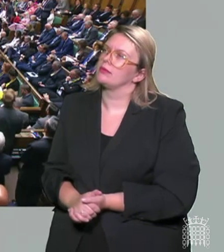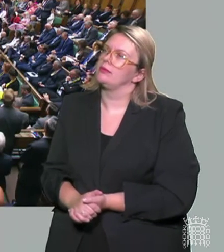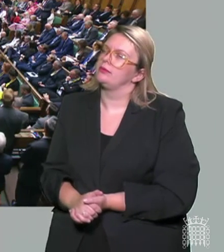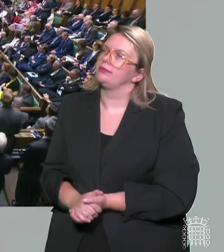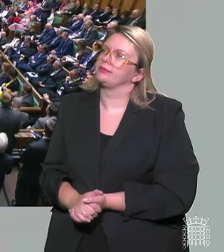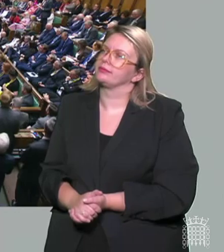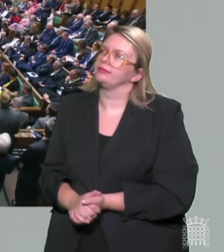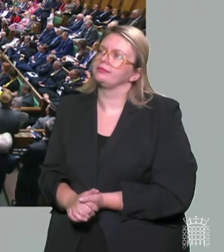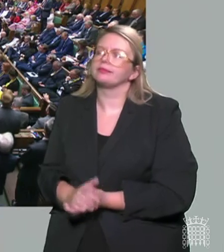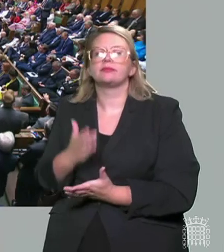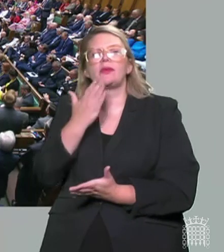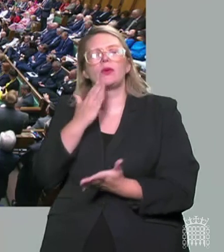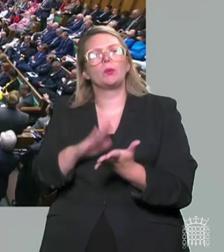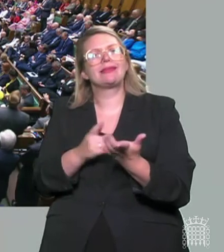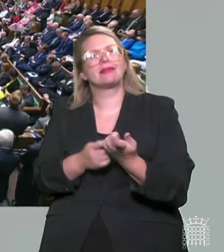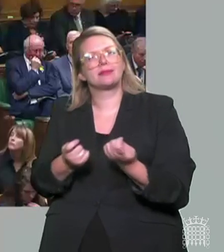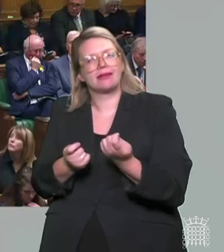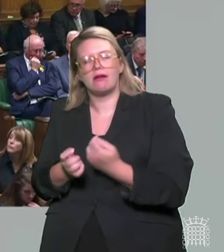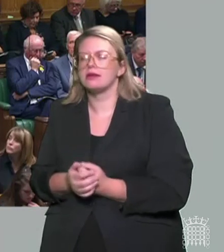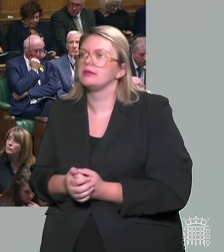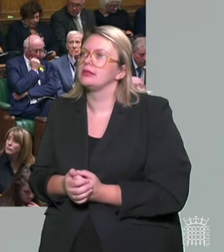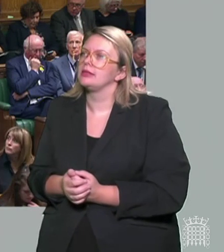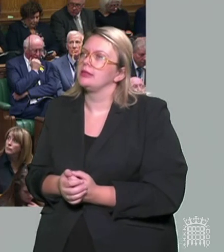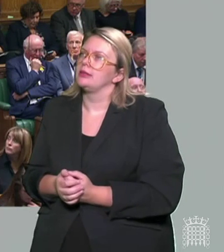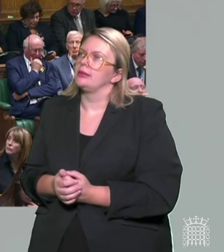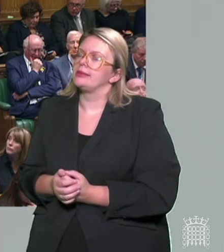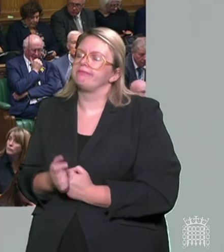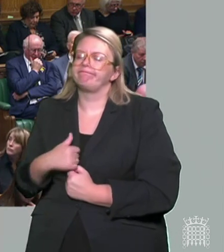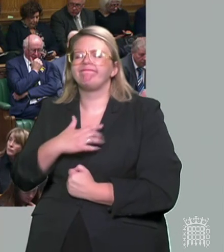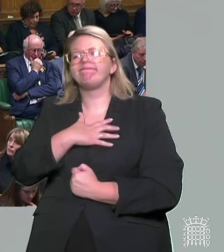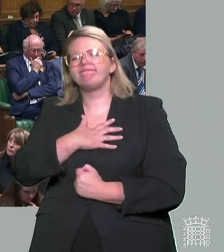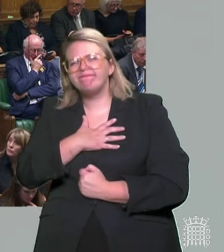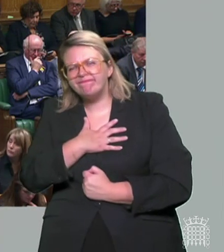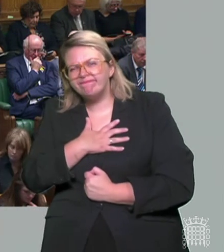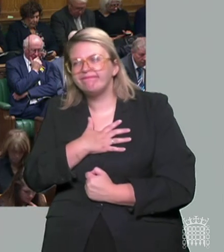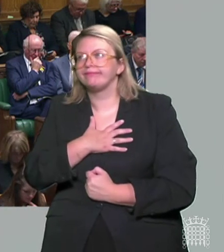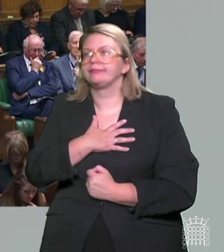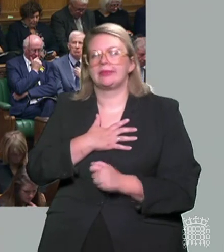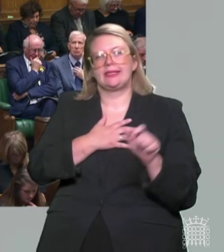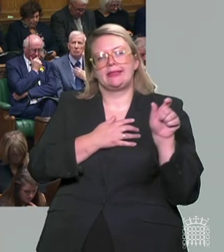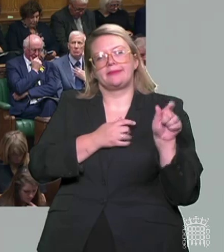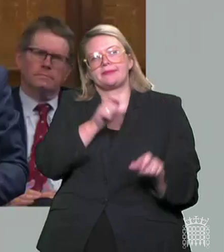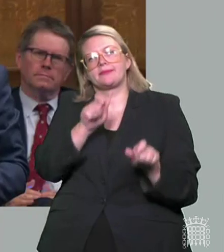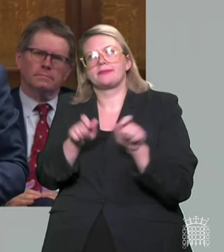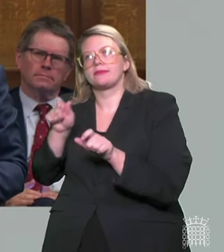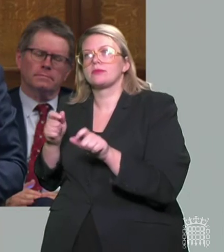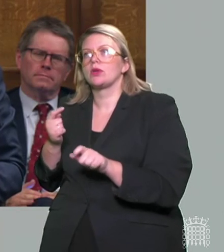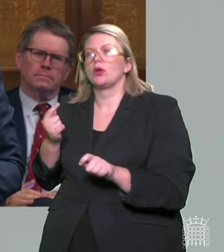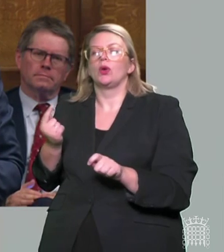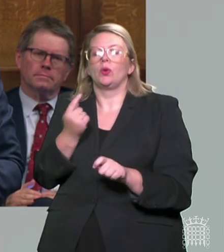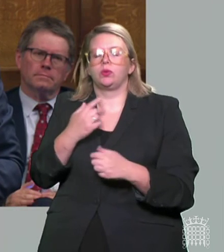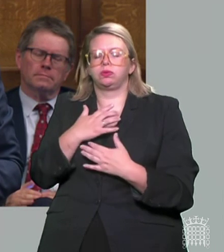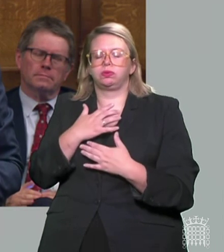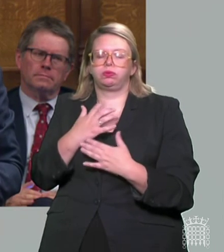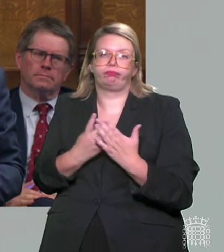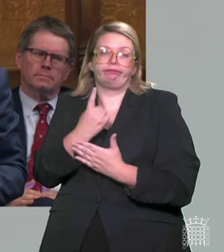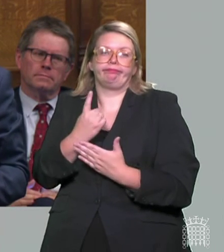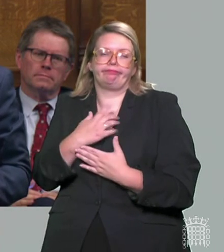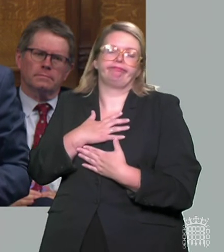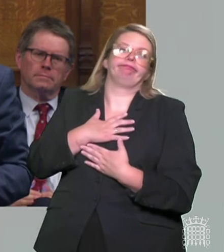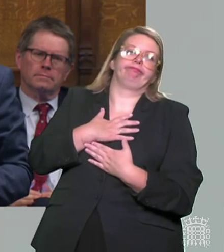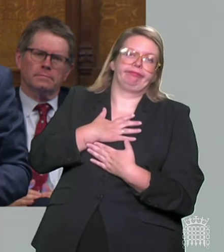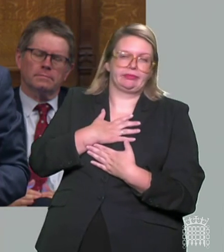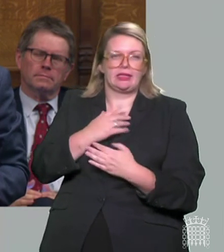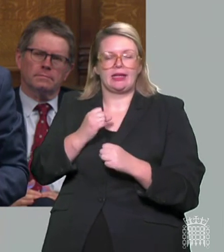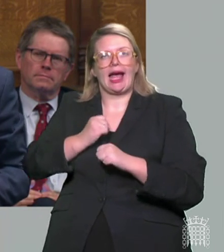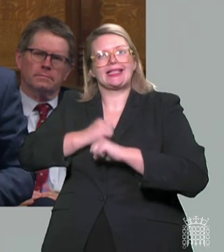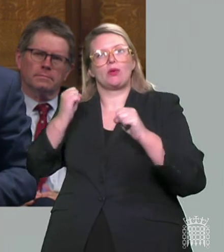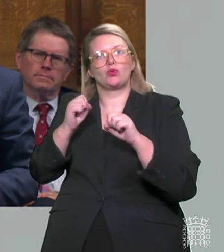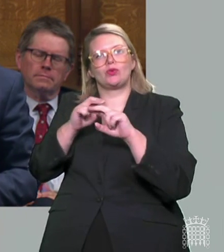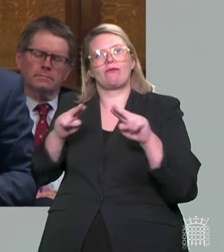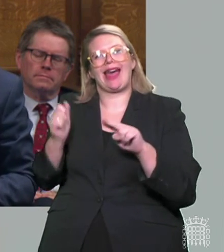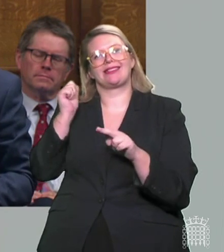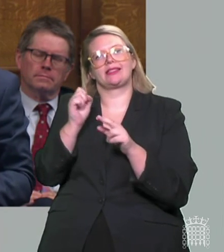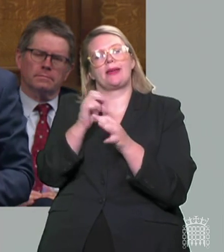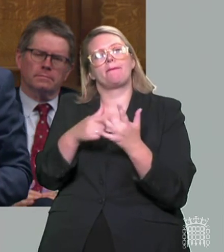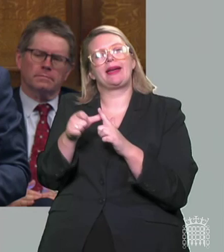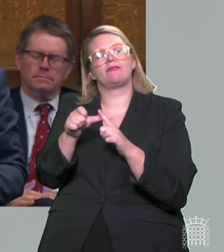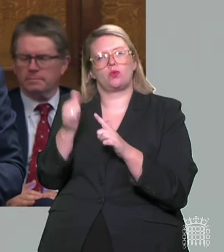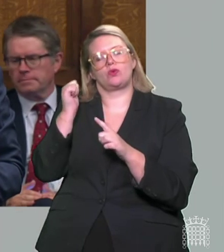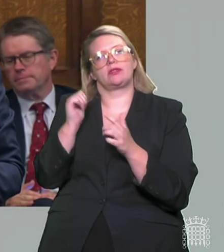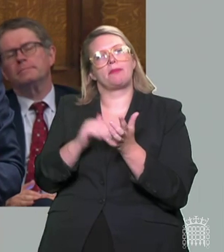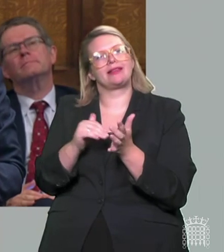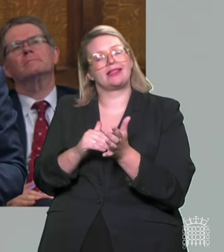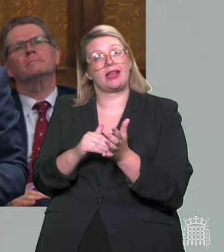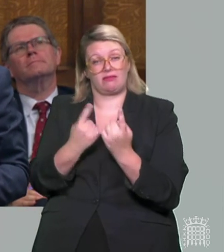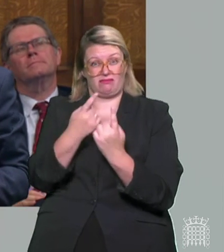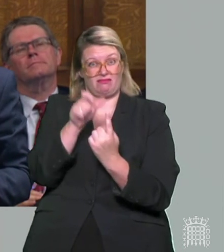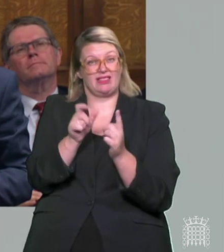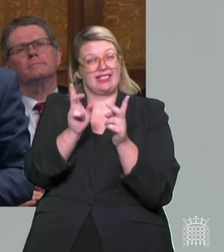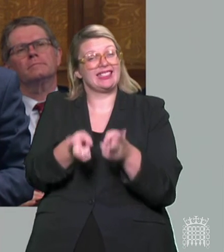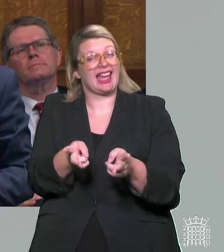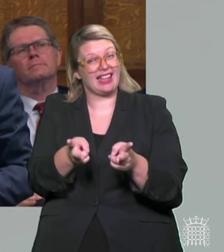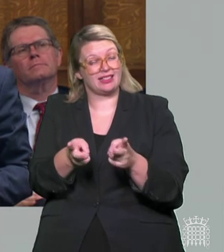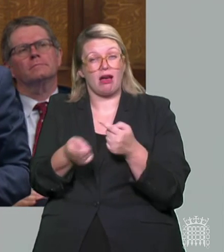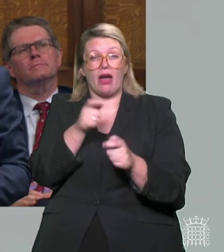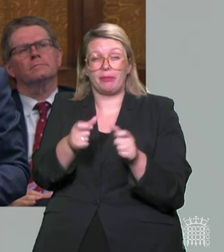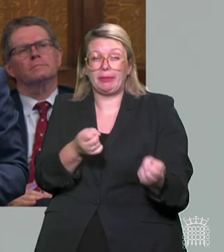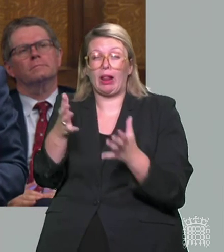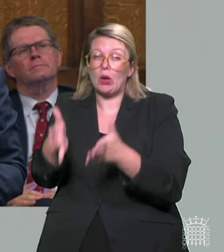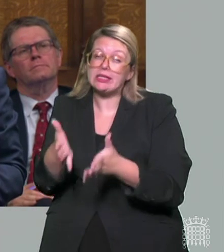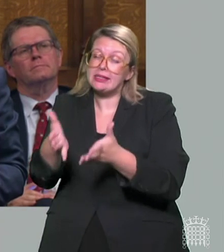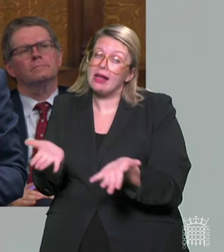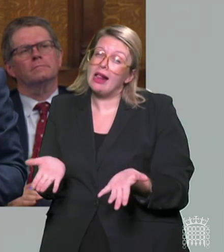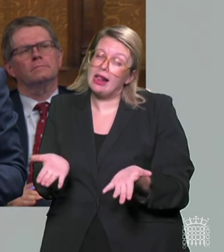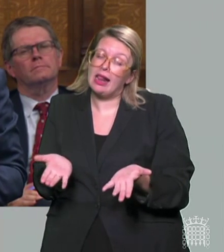11. Will the Prime Minister join me in expressing my deepest condolences to those injured and affected by the explosion in a block of flats on Redwood Grove in Bedford on Monday that has sadly led to the death of one resident, with others yet to be accounted for?